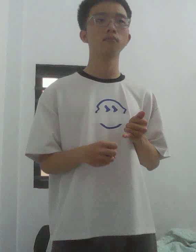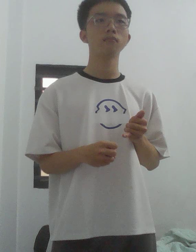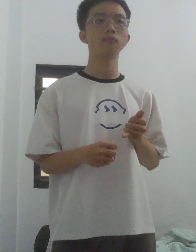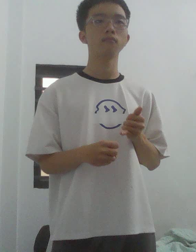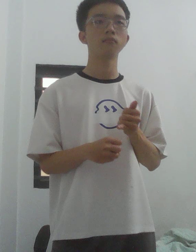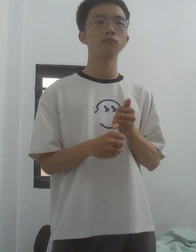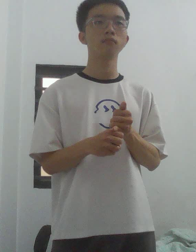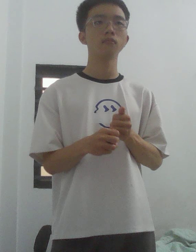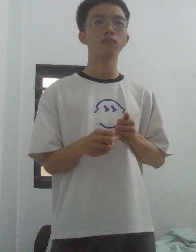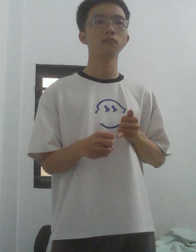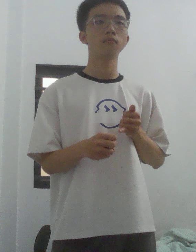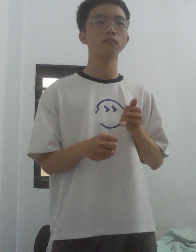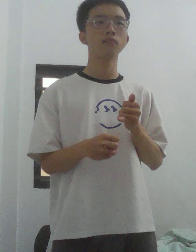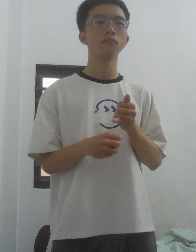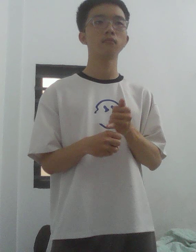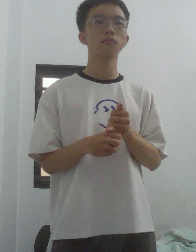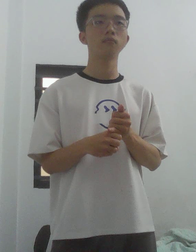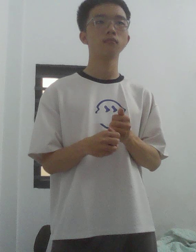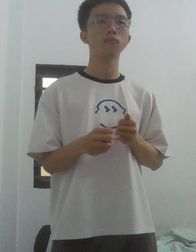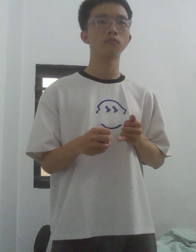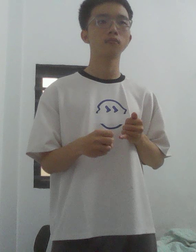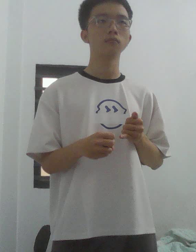cuoi nam